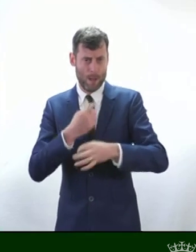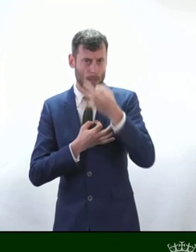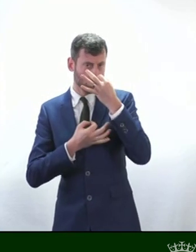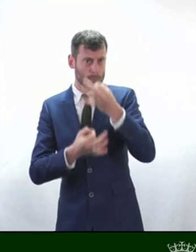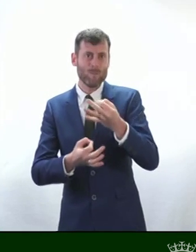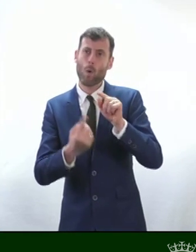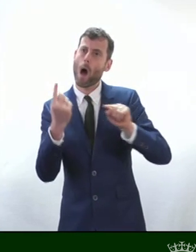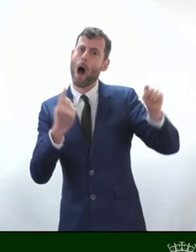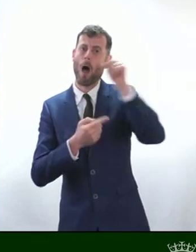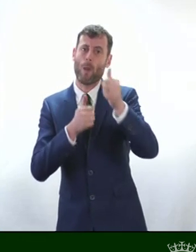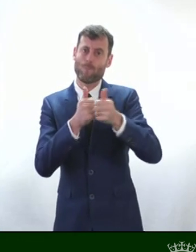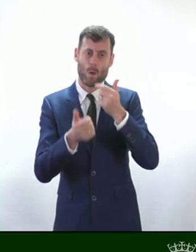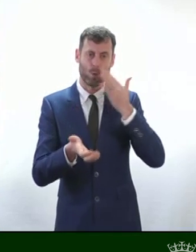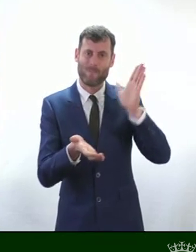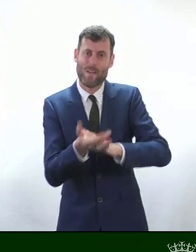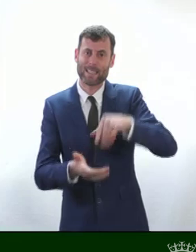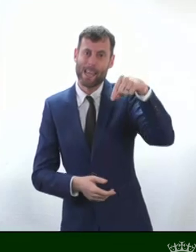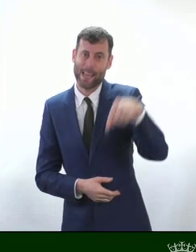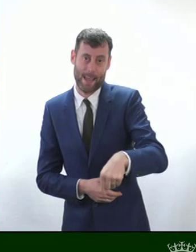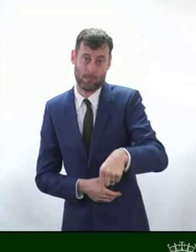Indeed, it already is and will remain so.